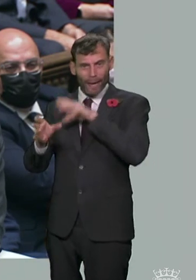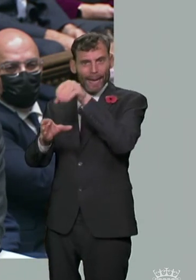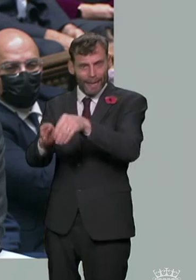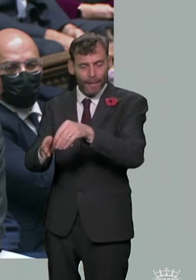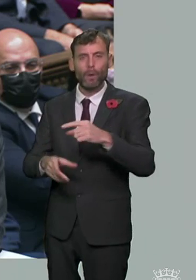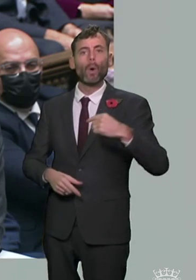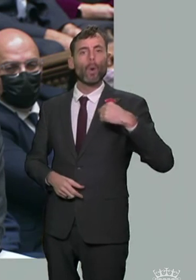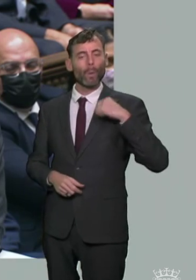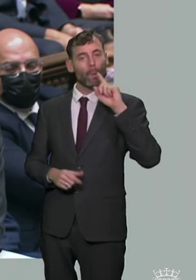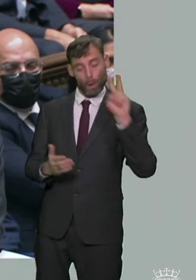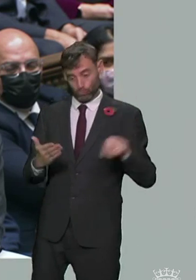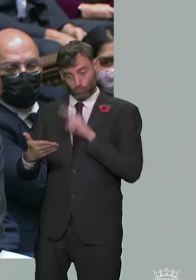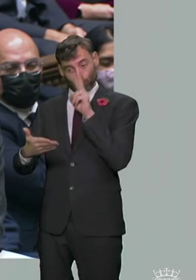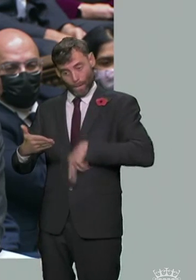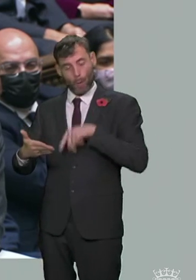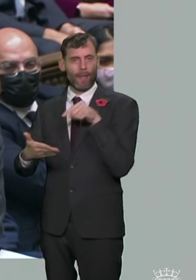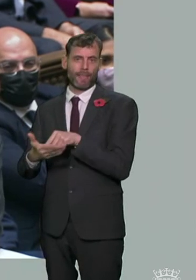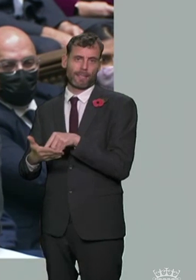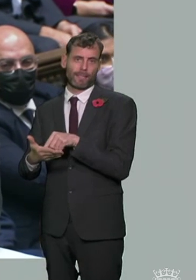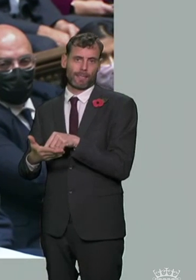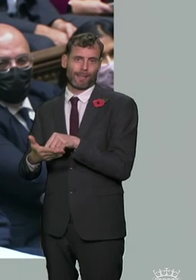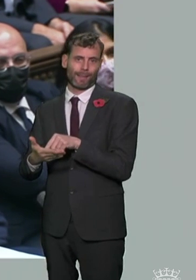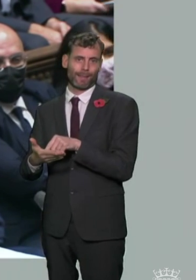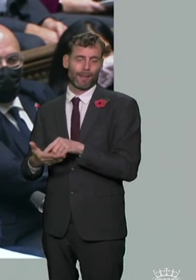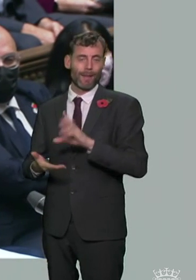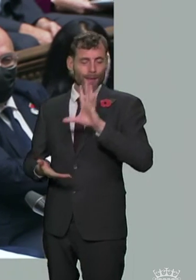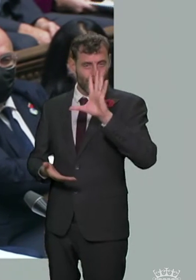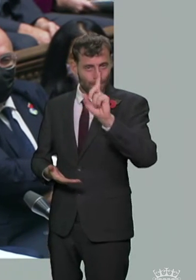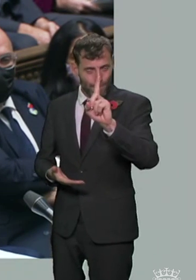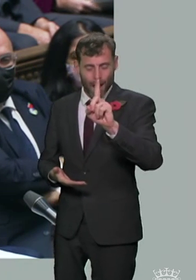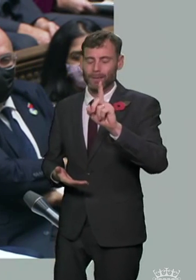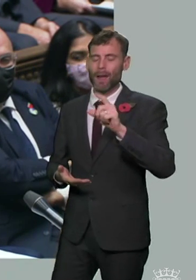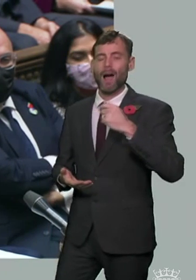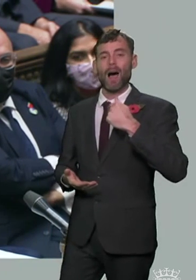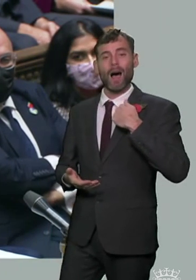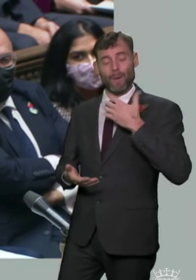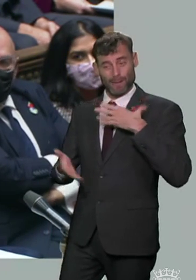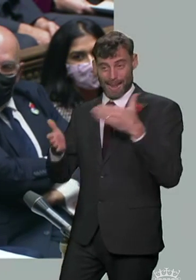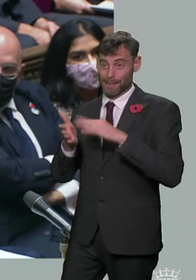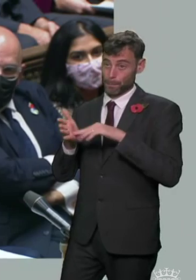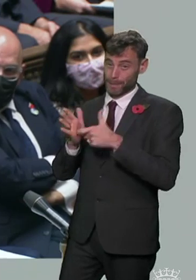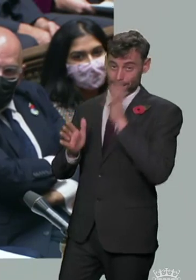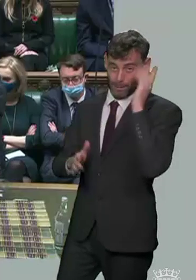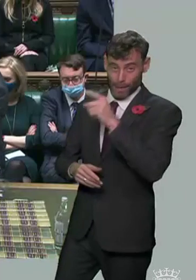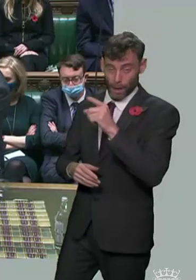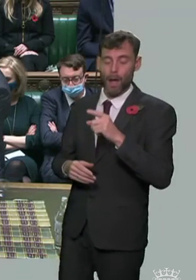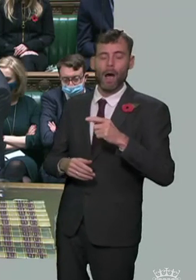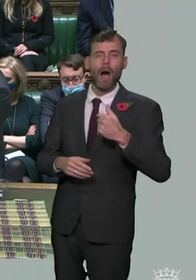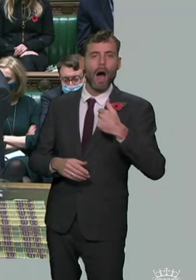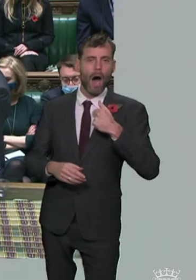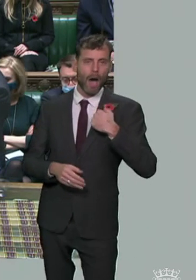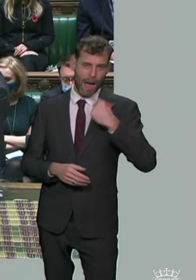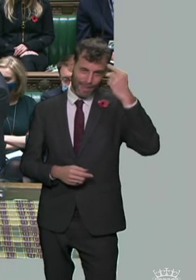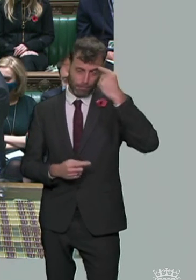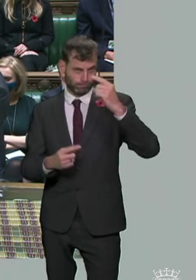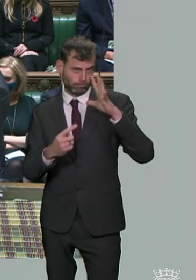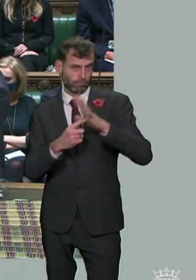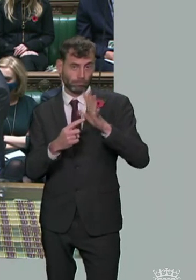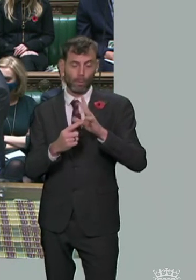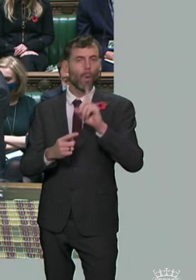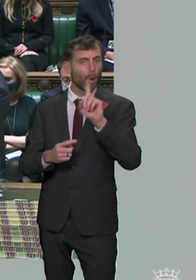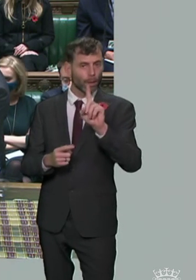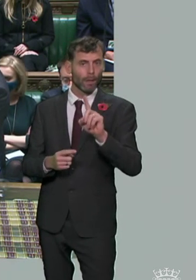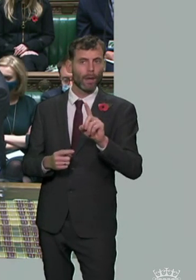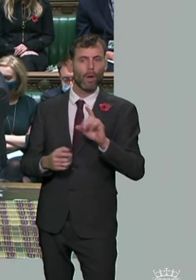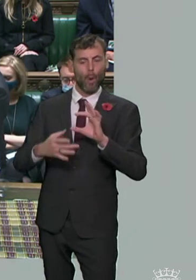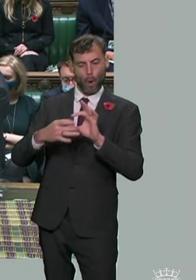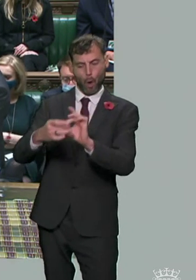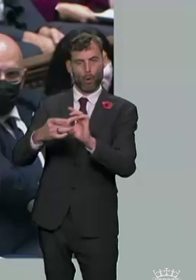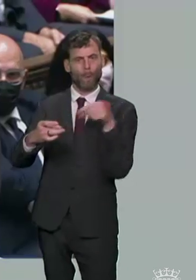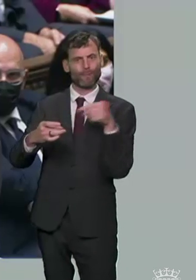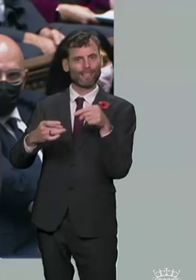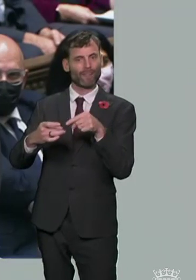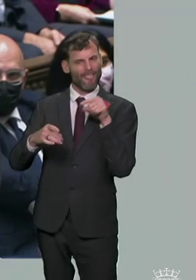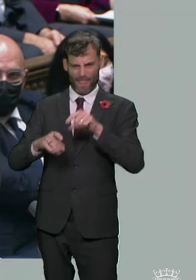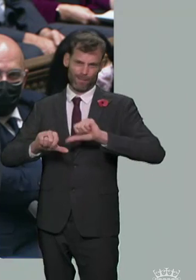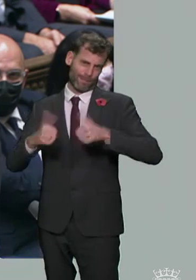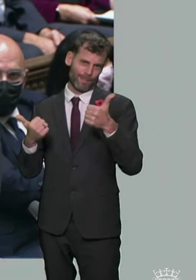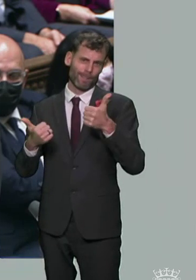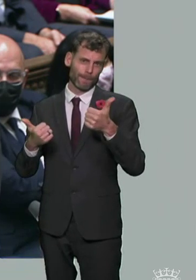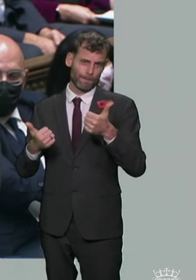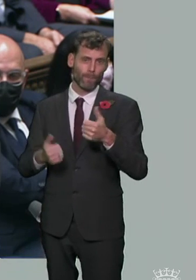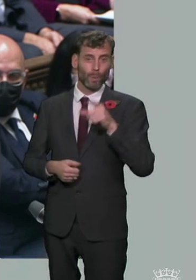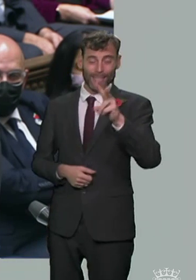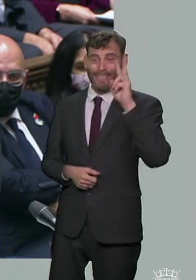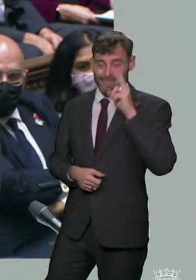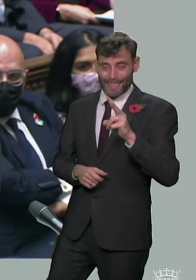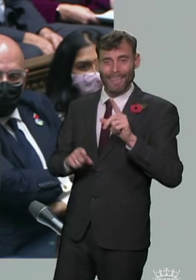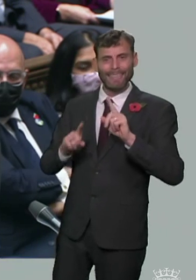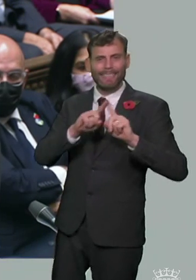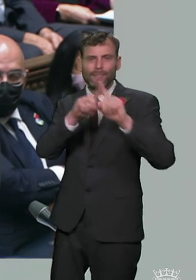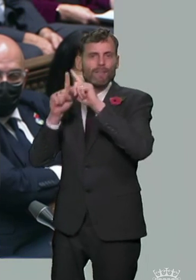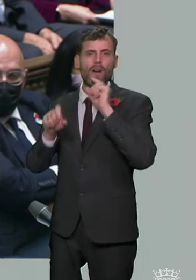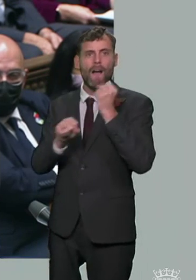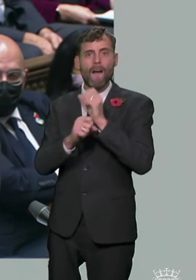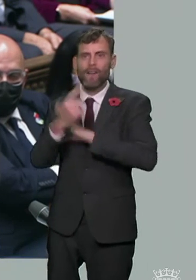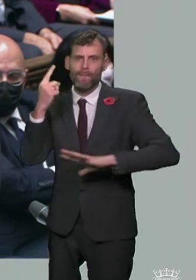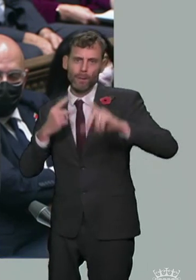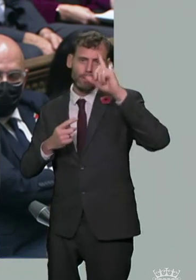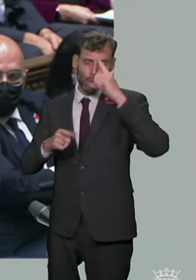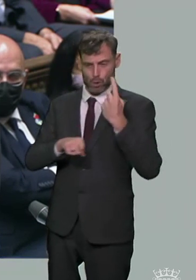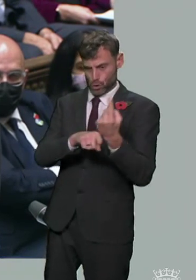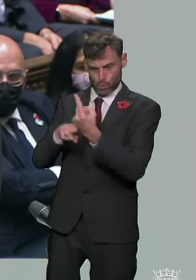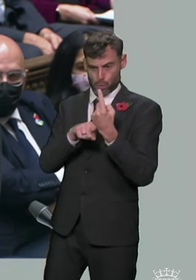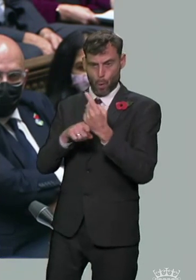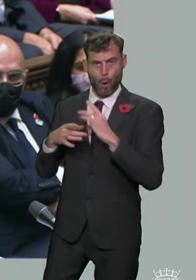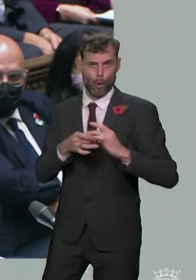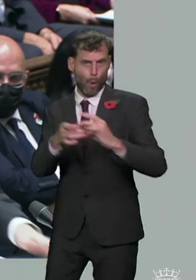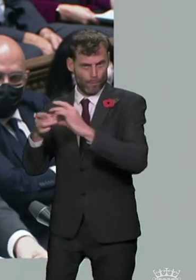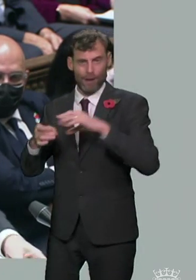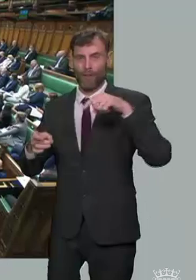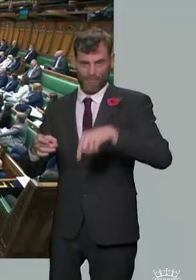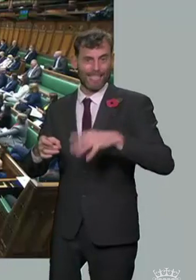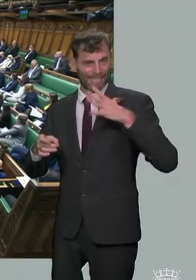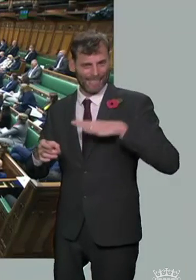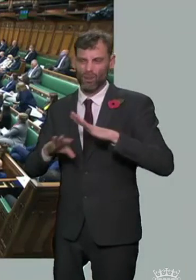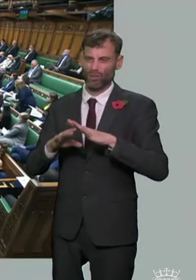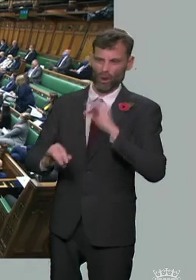We will come back to this issue. What I think is working well is the spirit of co-operation among all levels of government in this country, and what does not work is confrontation.